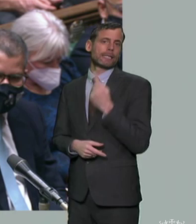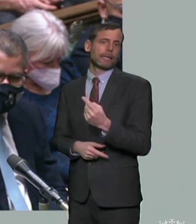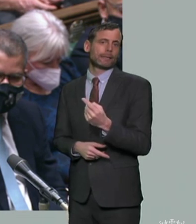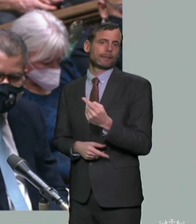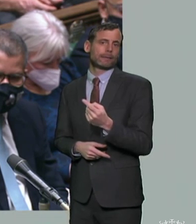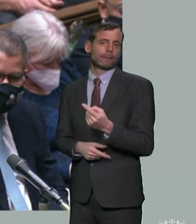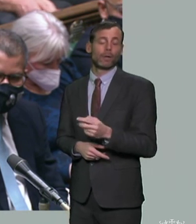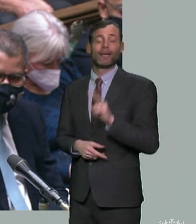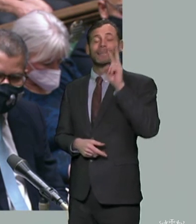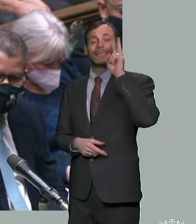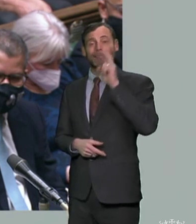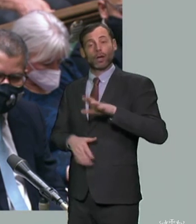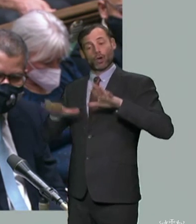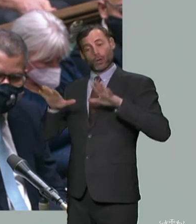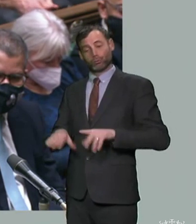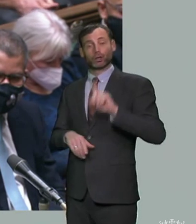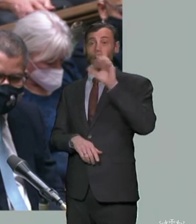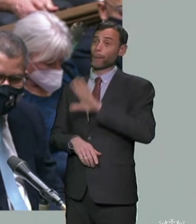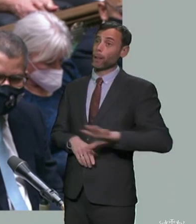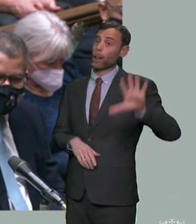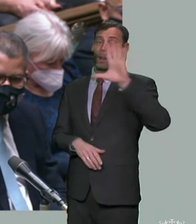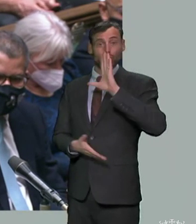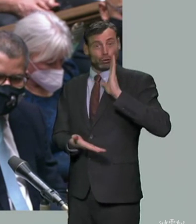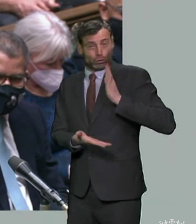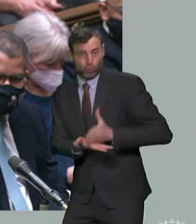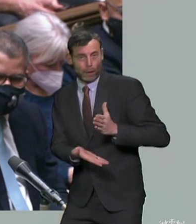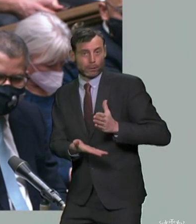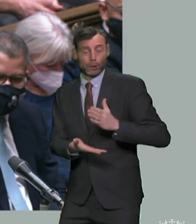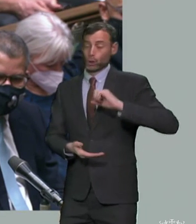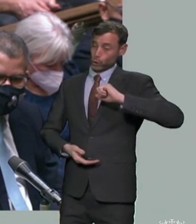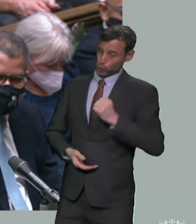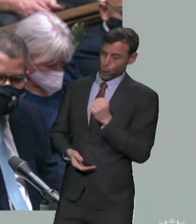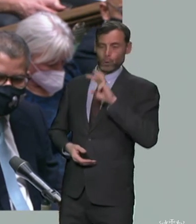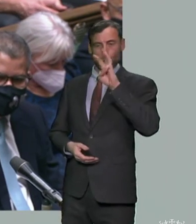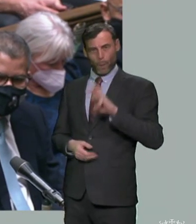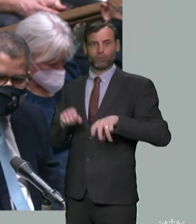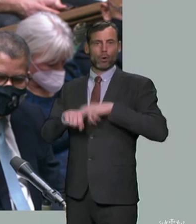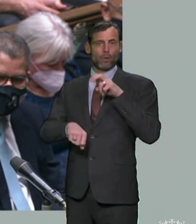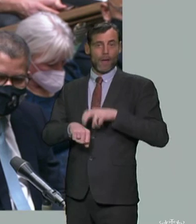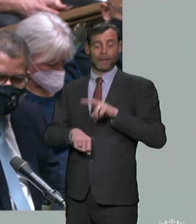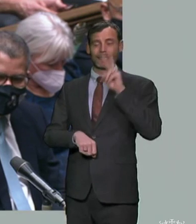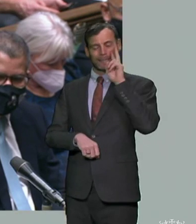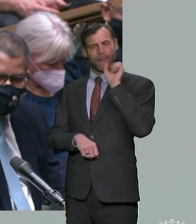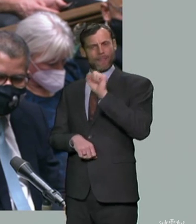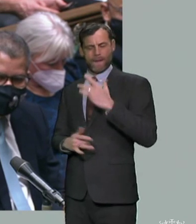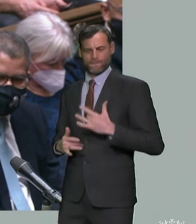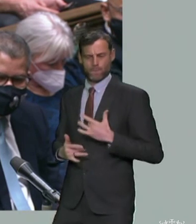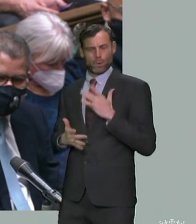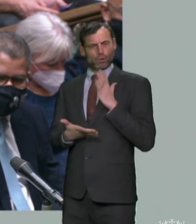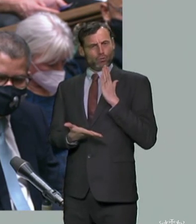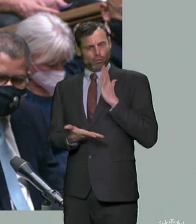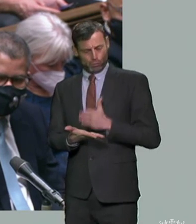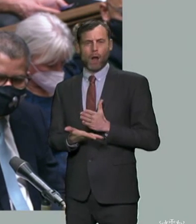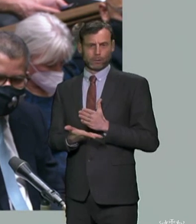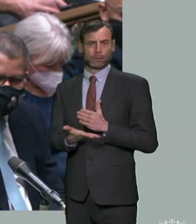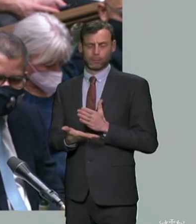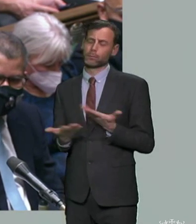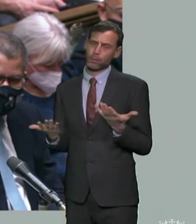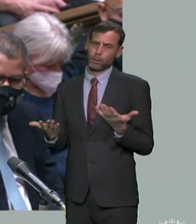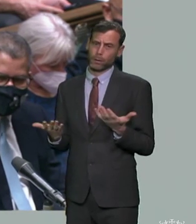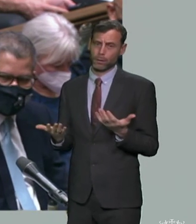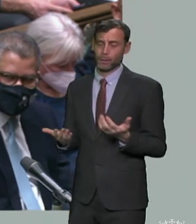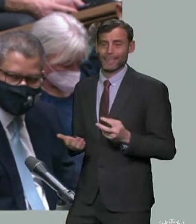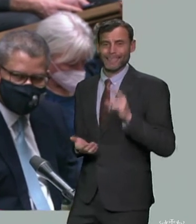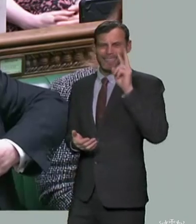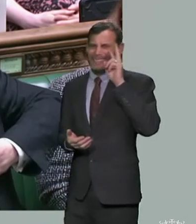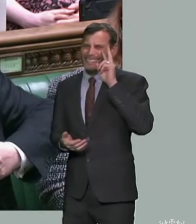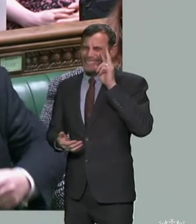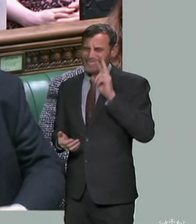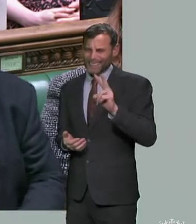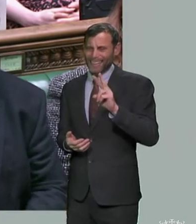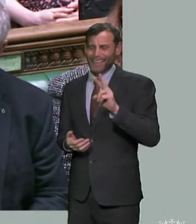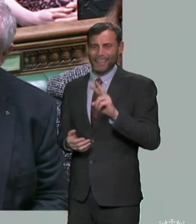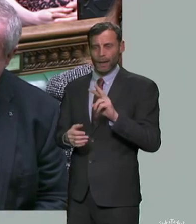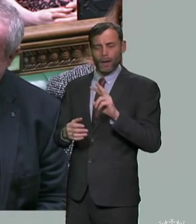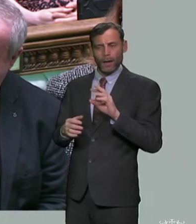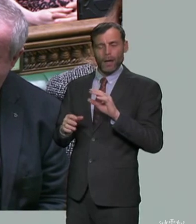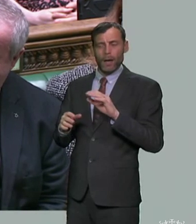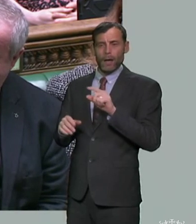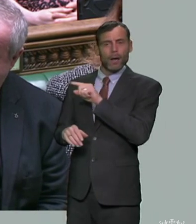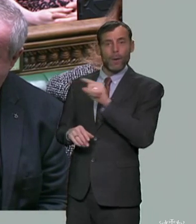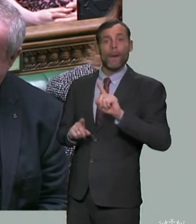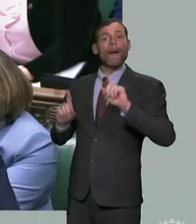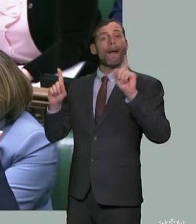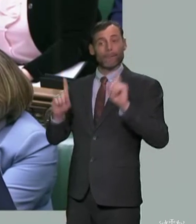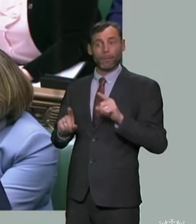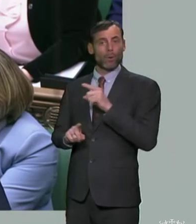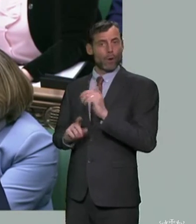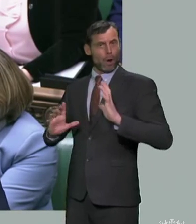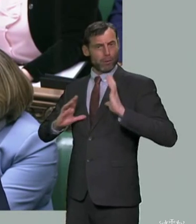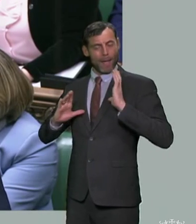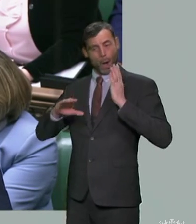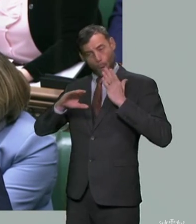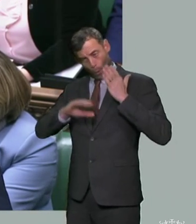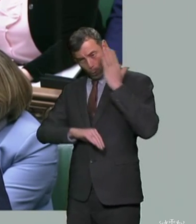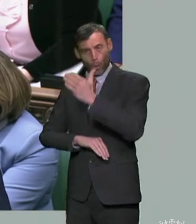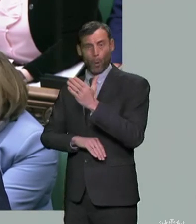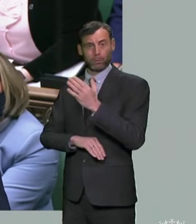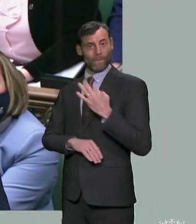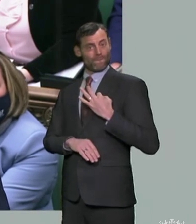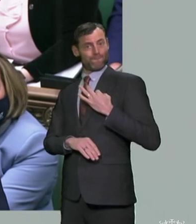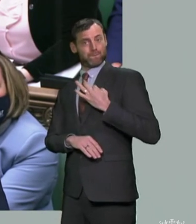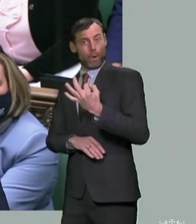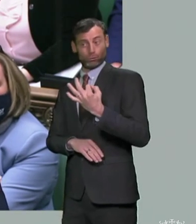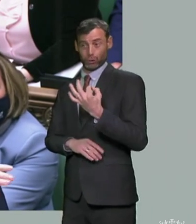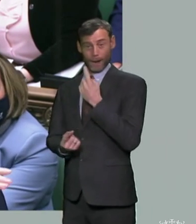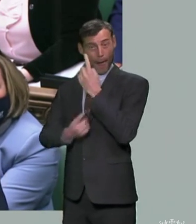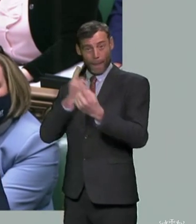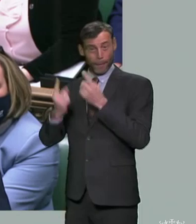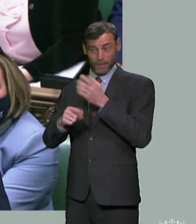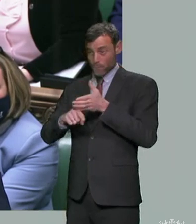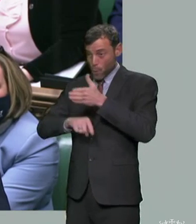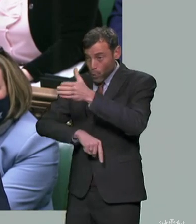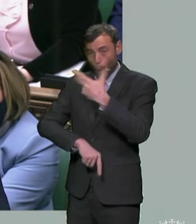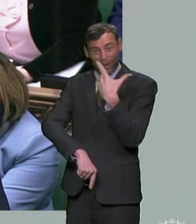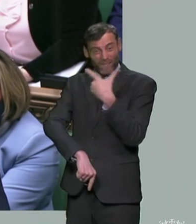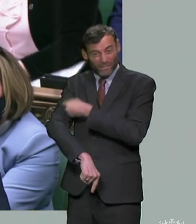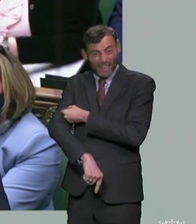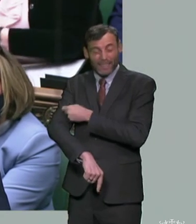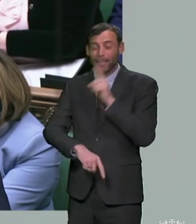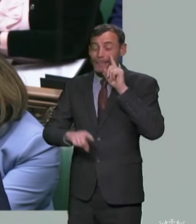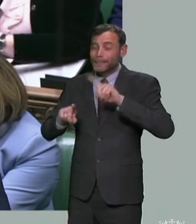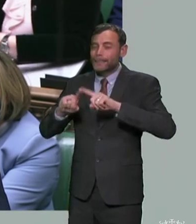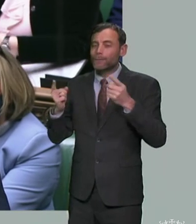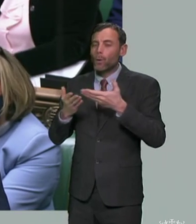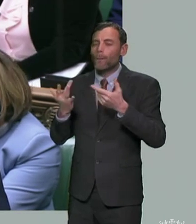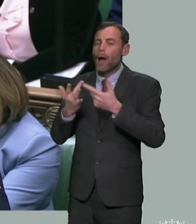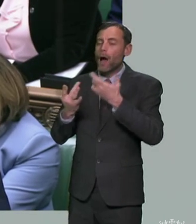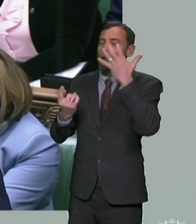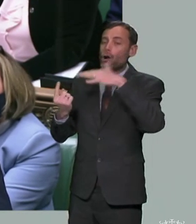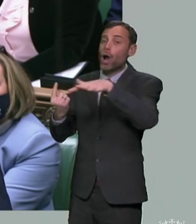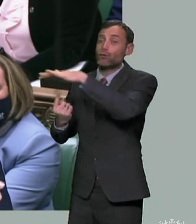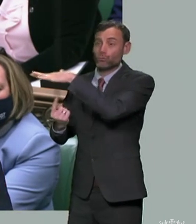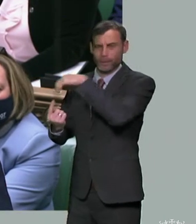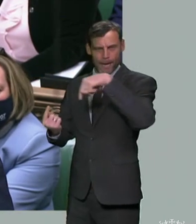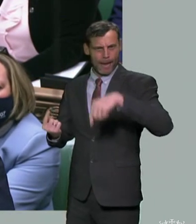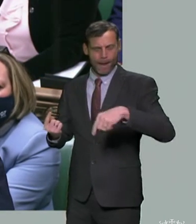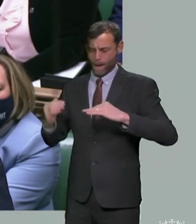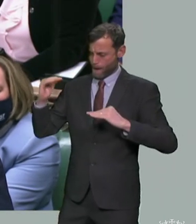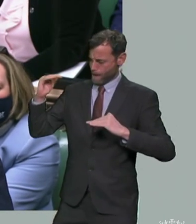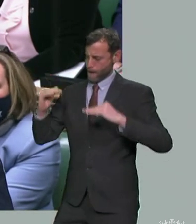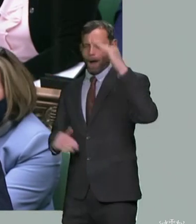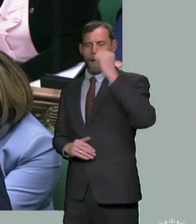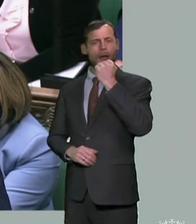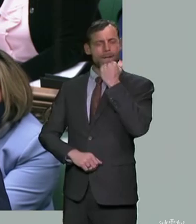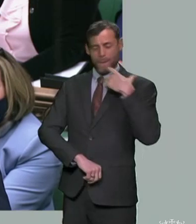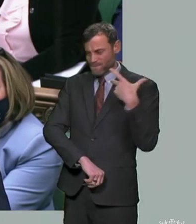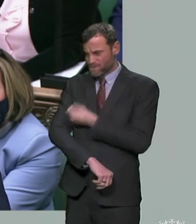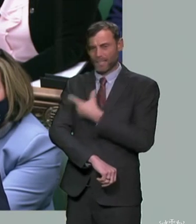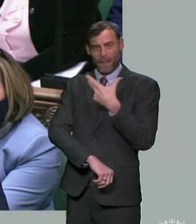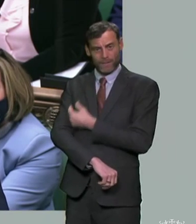When we look at the levels of trust that the British people—people in Scotland, Wales and Northern Ireland and across the whole country—have shown in the Government, the single biggest index of that trust has been their willingness to come forward voluntarily, unlike in many other countries in the world, to get vaccinated on a scale not seen anywhere else in Europe.